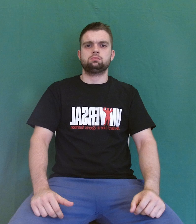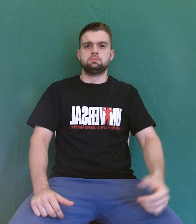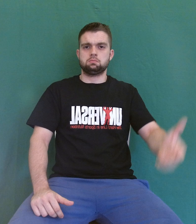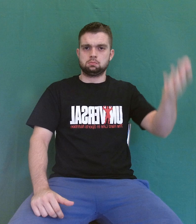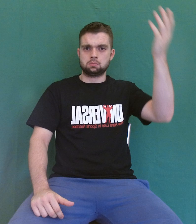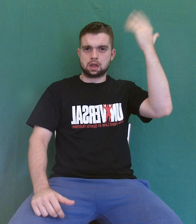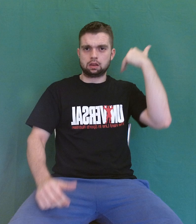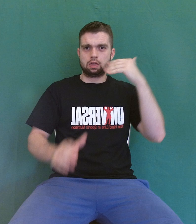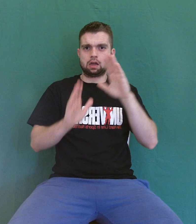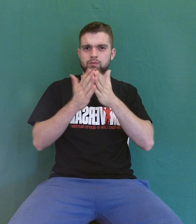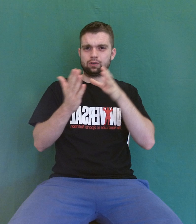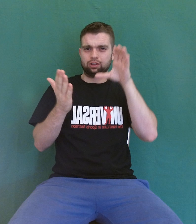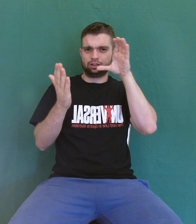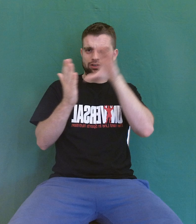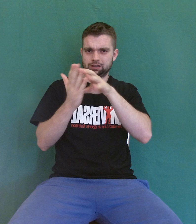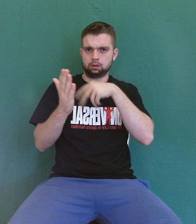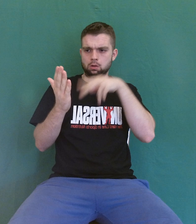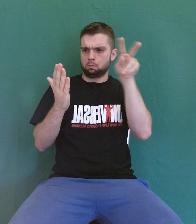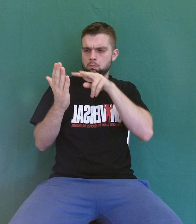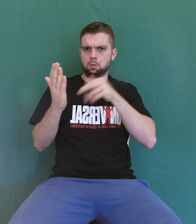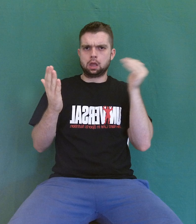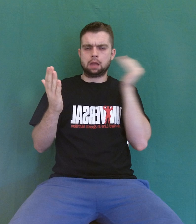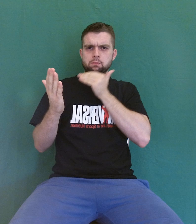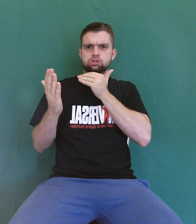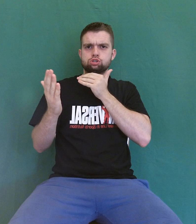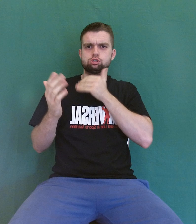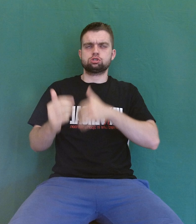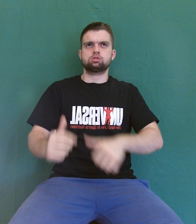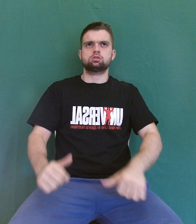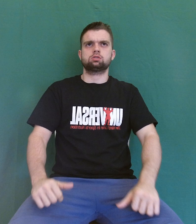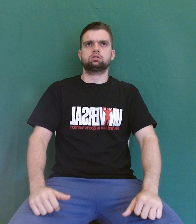ΠΑΛΙΑ ΒΙΒΛΙΟ ΚΕΙΜΕΝΟ ΔΙΑΒΑΖΩ ΓΡΗΓΟΡΑ